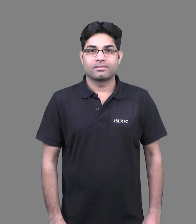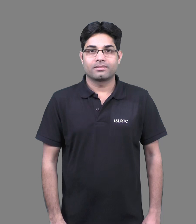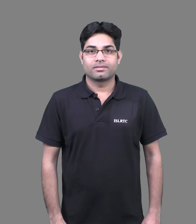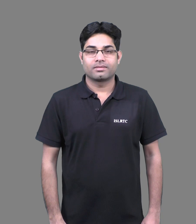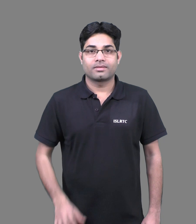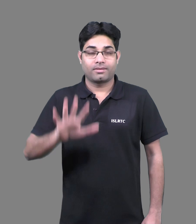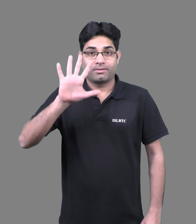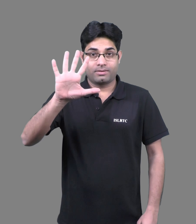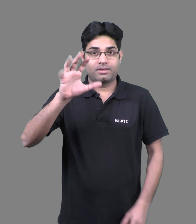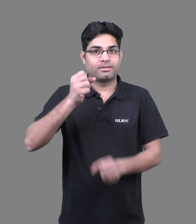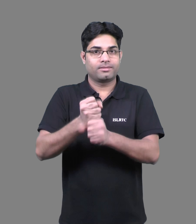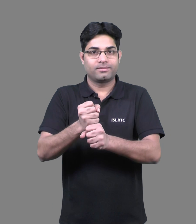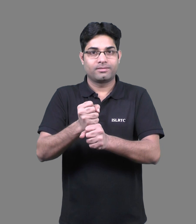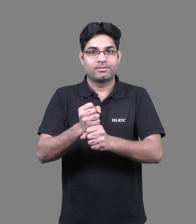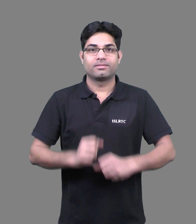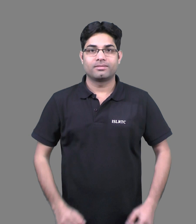5G